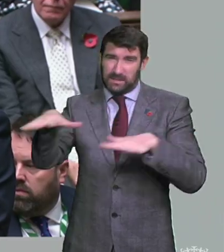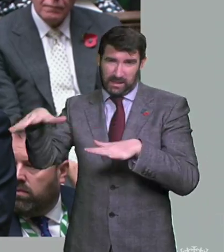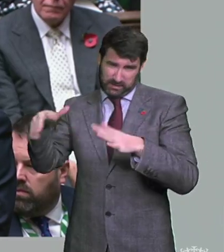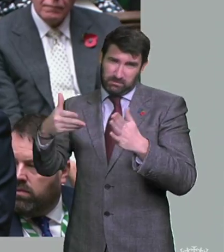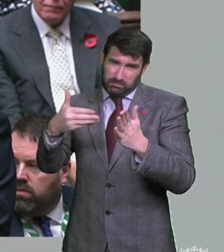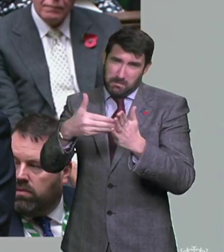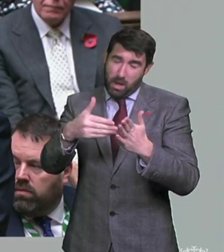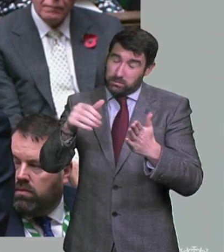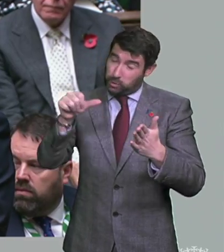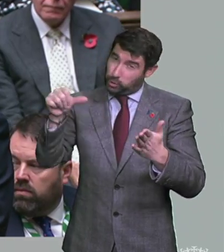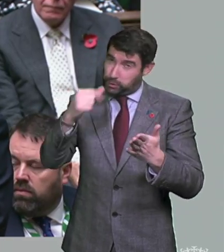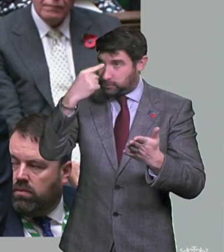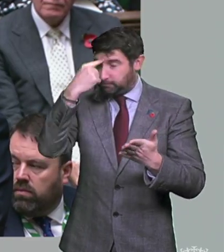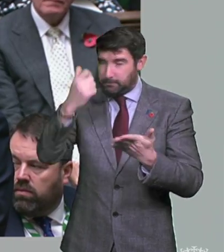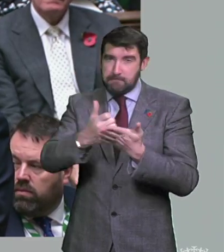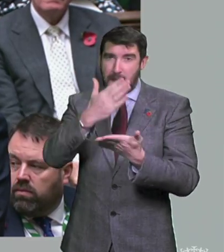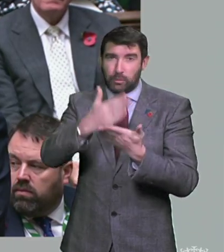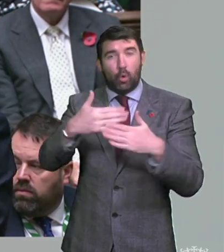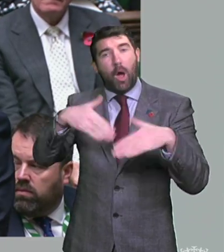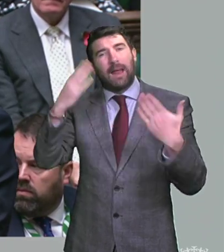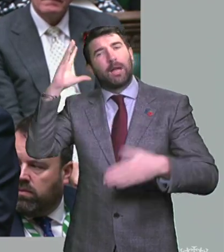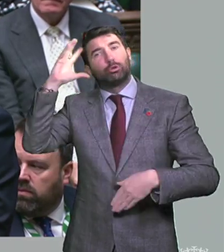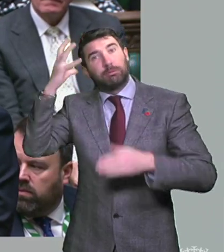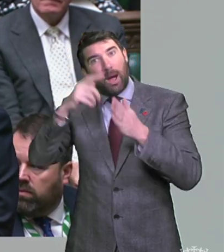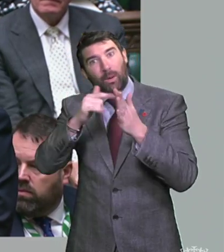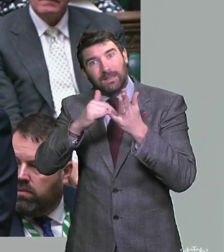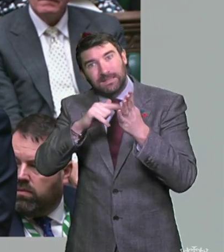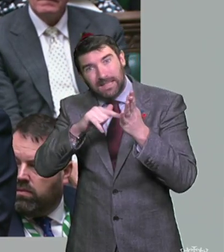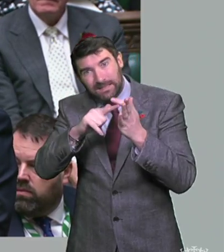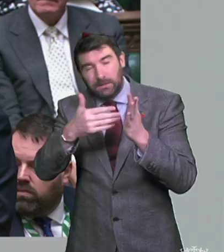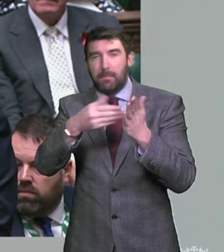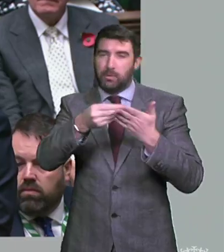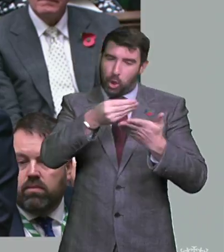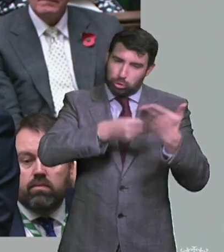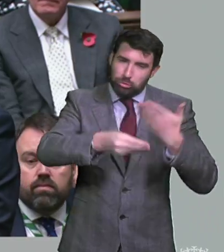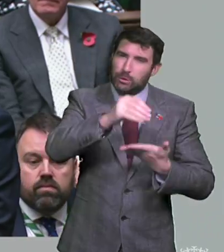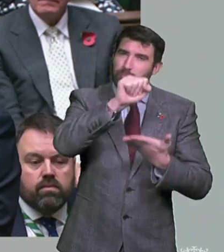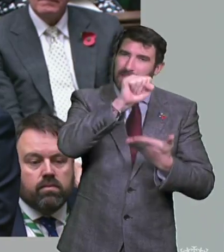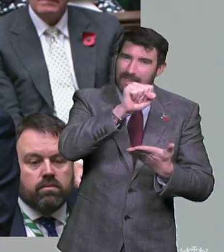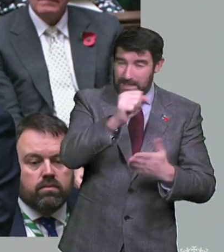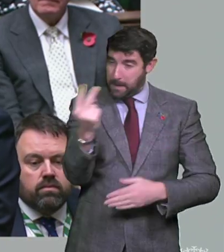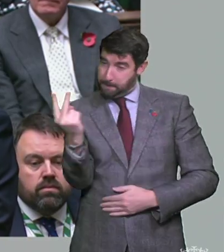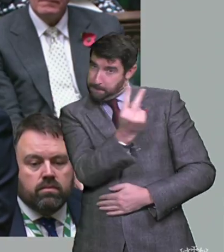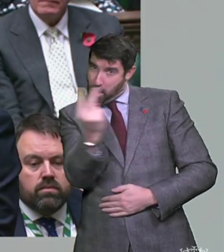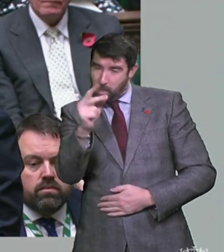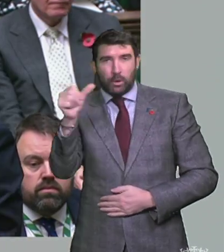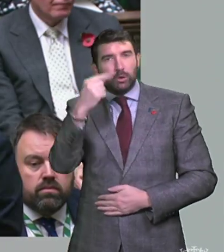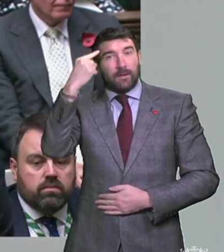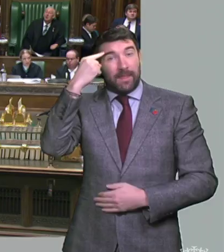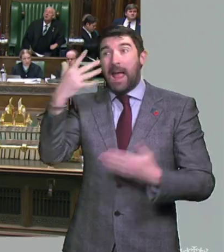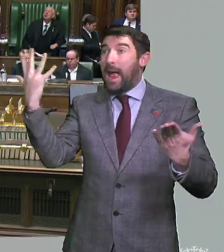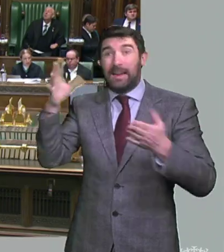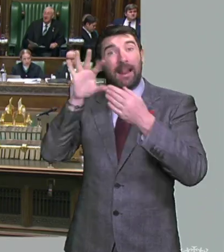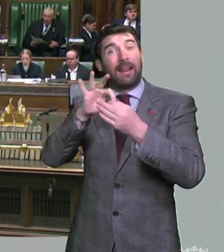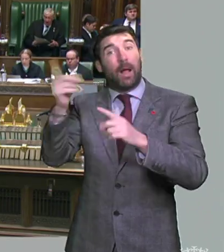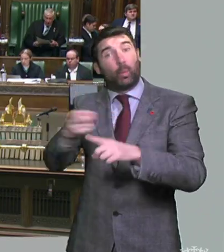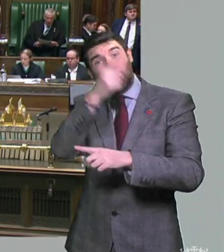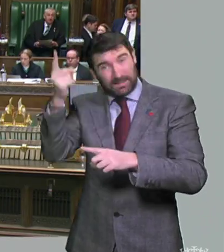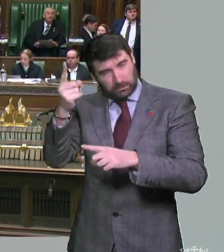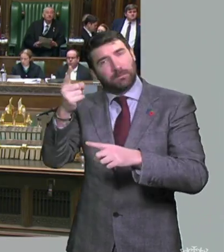that the decisions now being taken by the Crown Estate and the Treasury mean that the economic value and the jobs of this new industry will stay here in the UK?